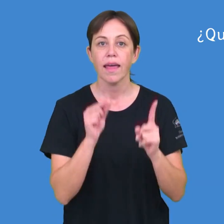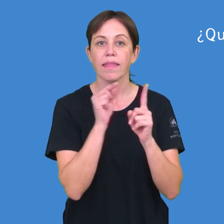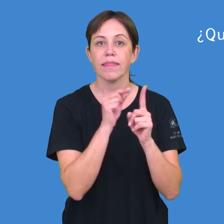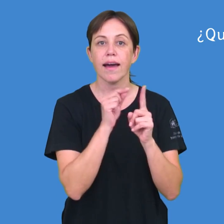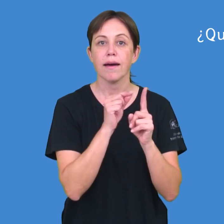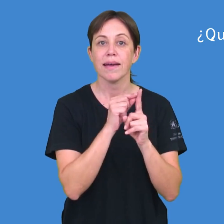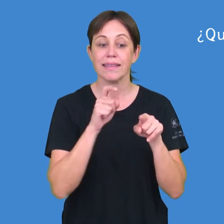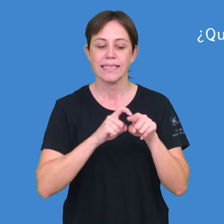diabetes